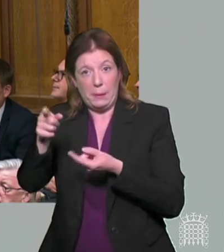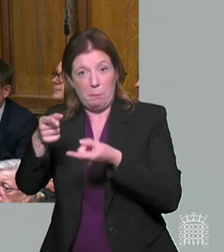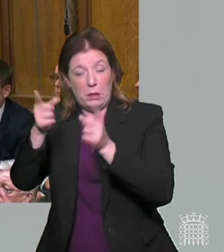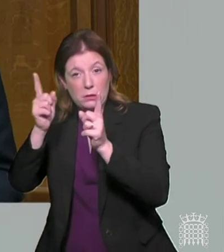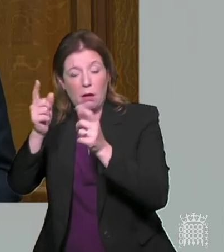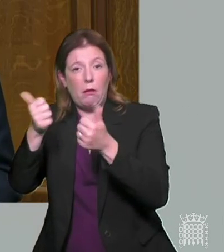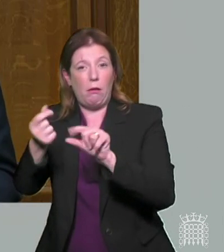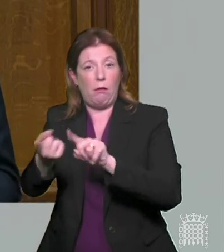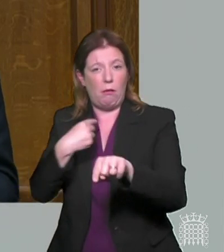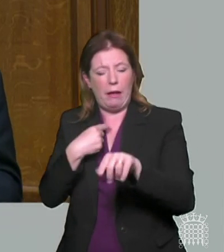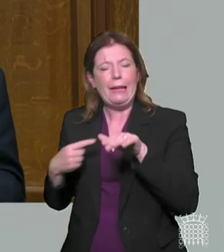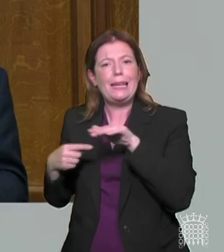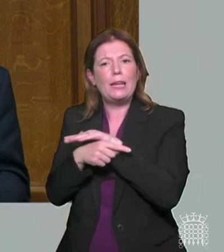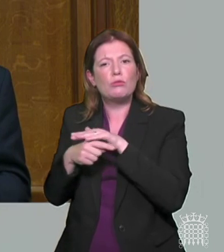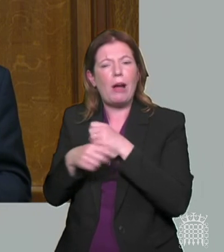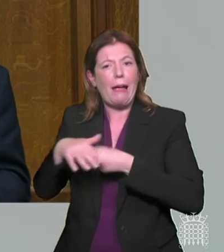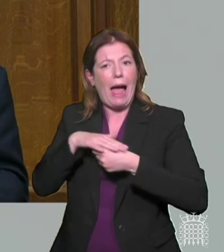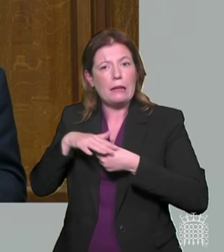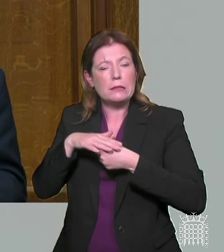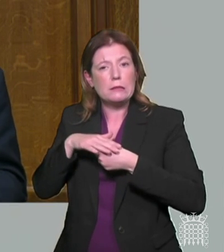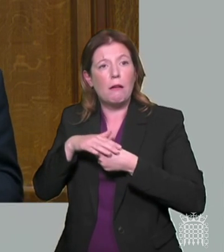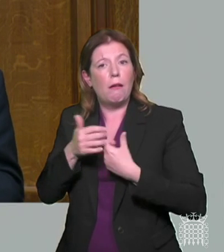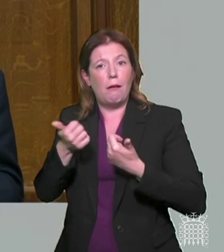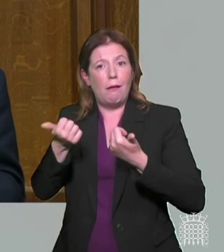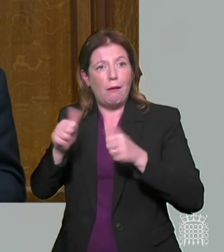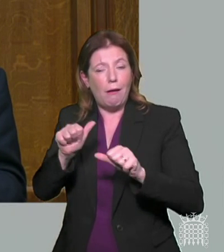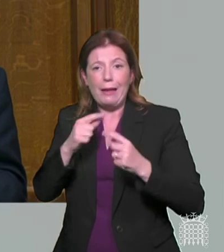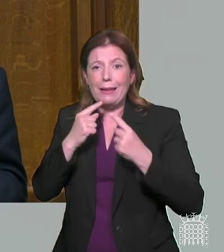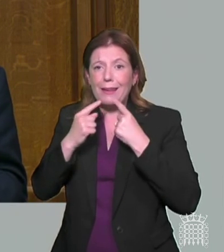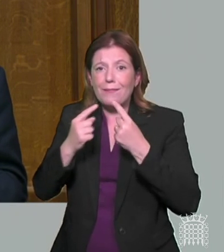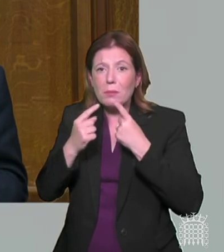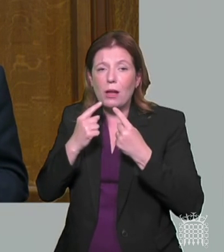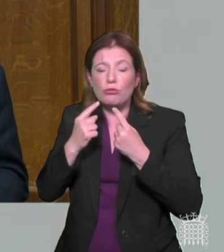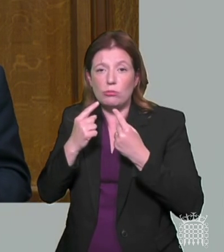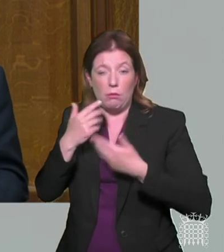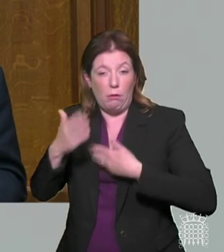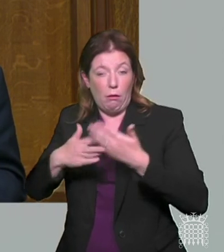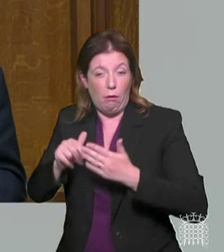People with immigration cases wait years to hear anything at all.